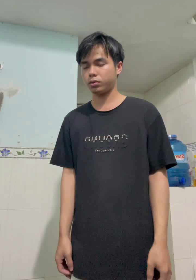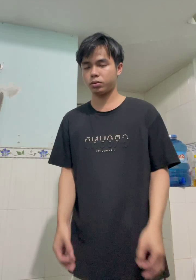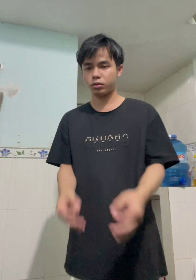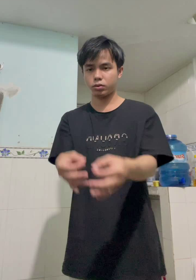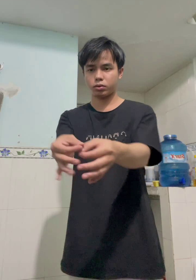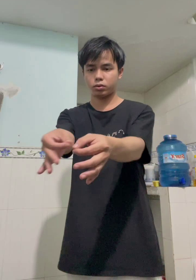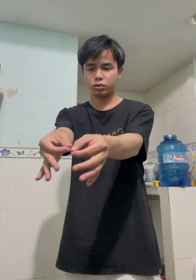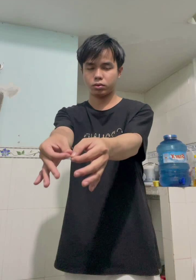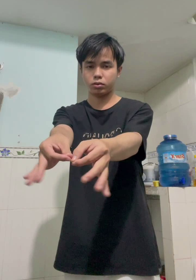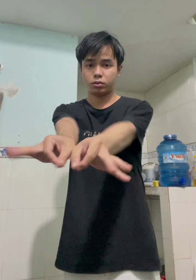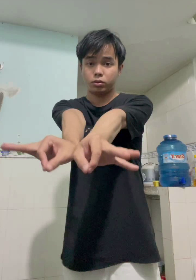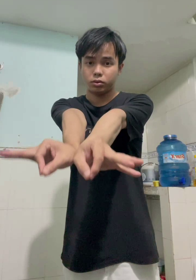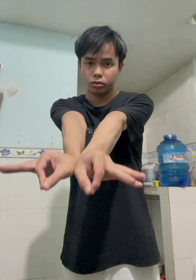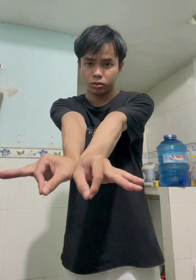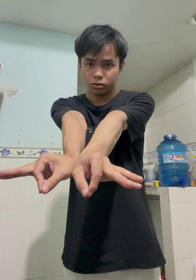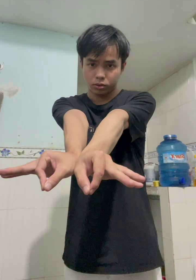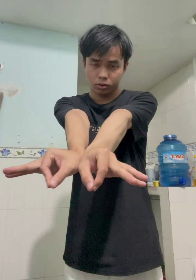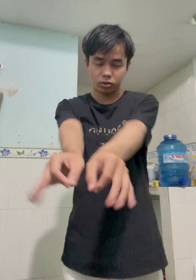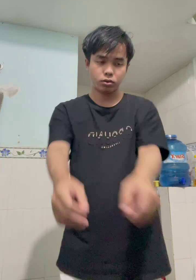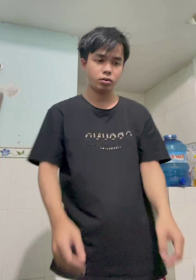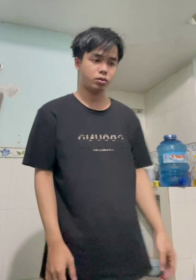cai gi